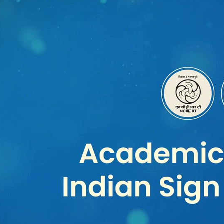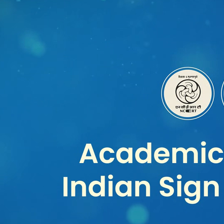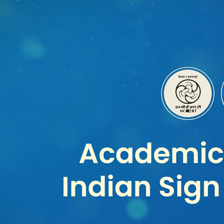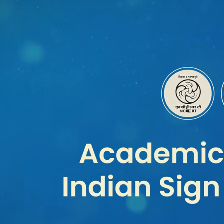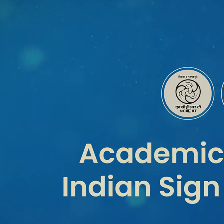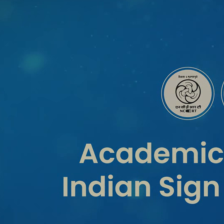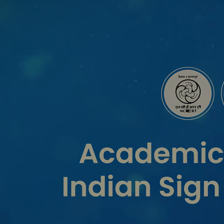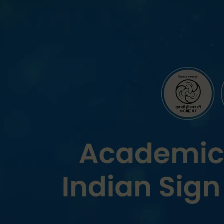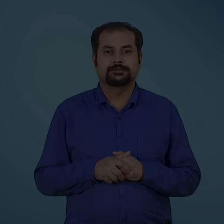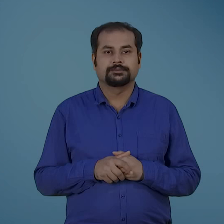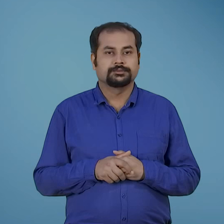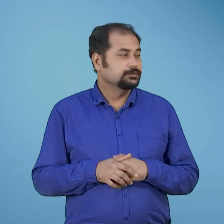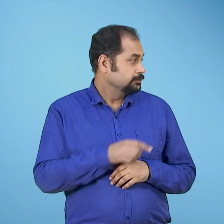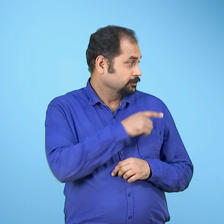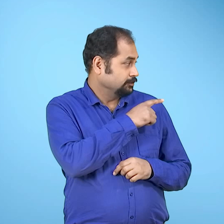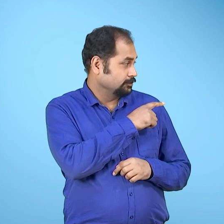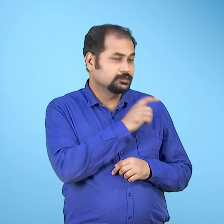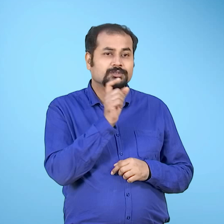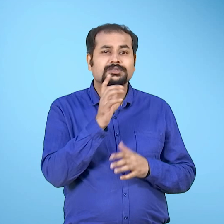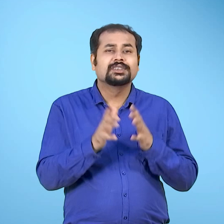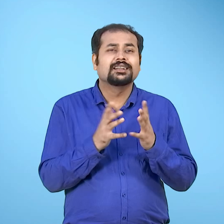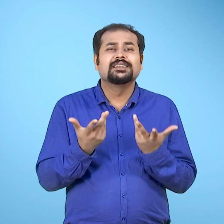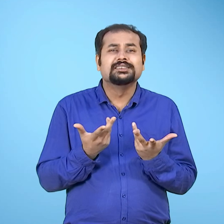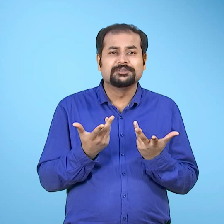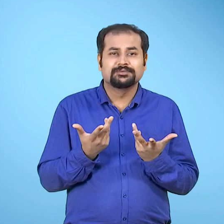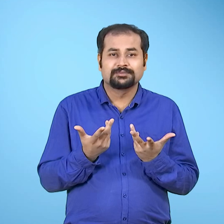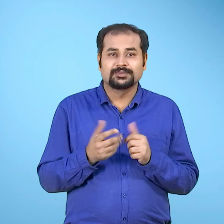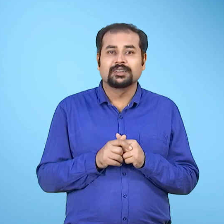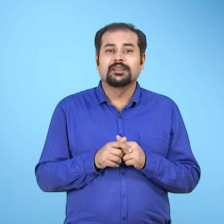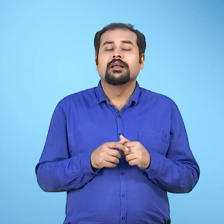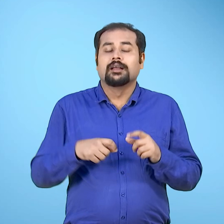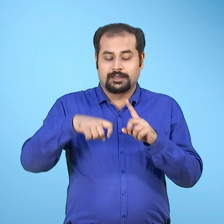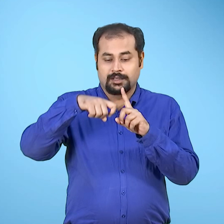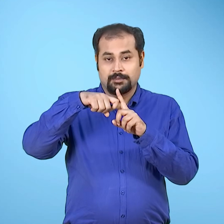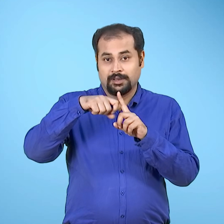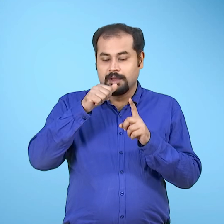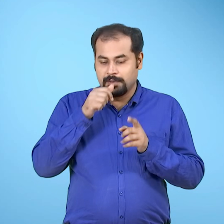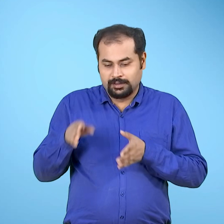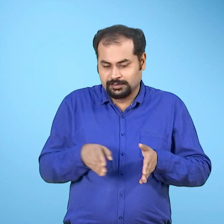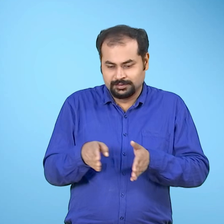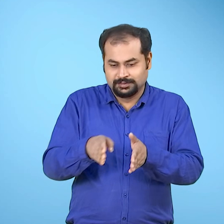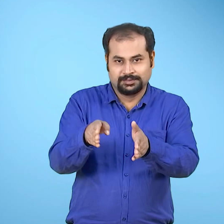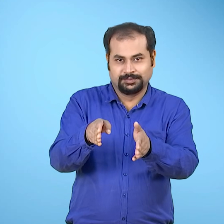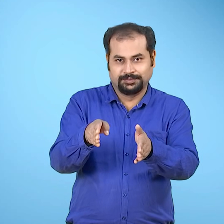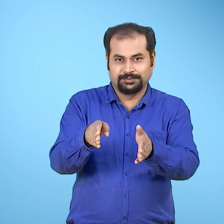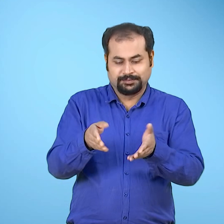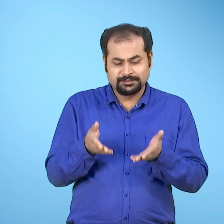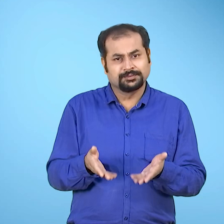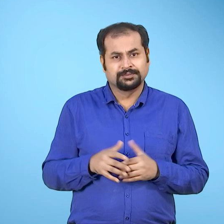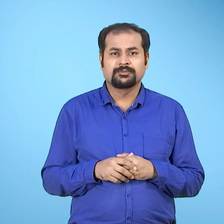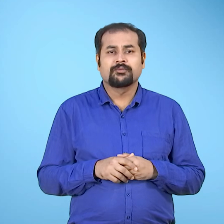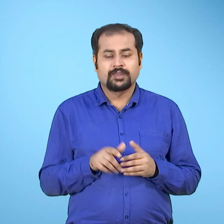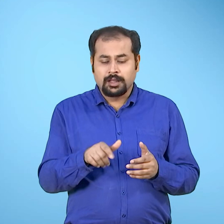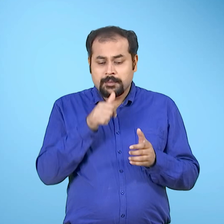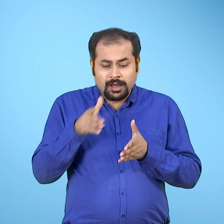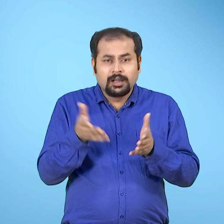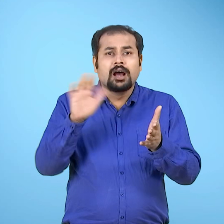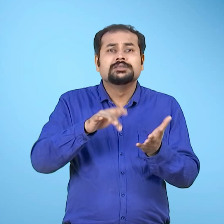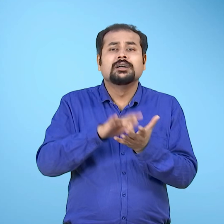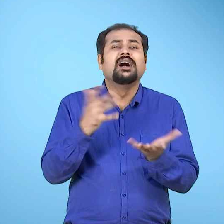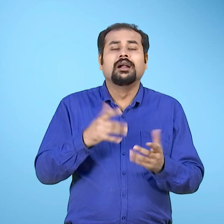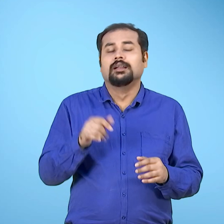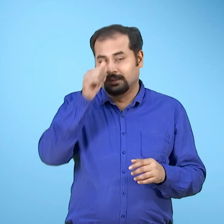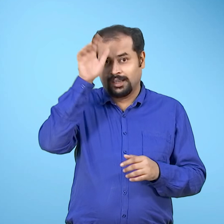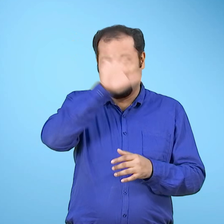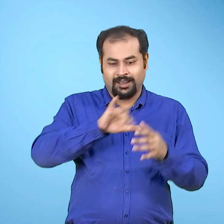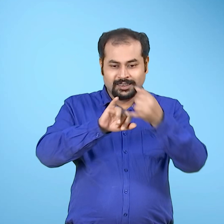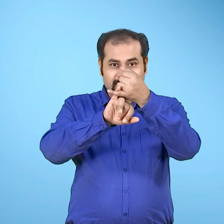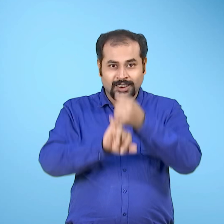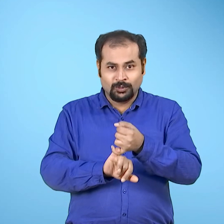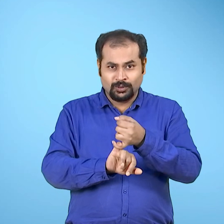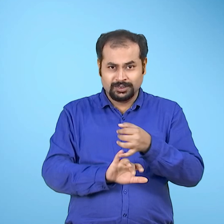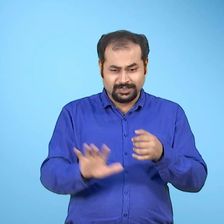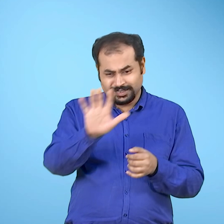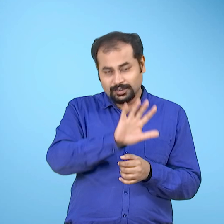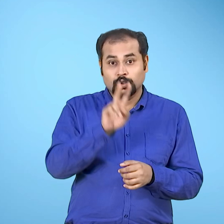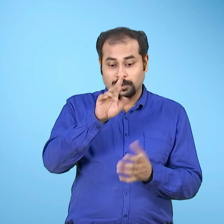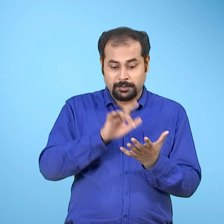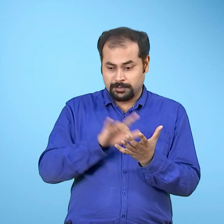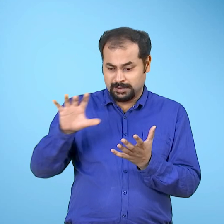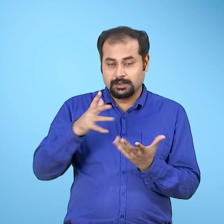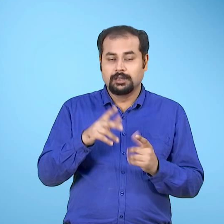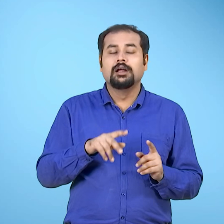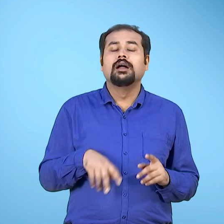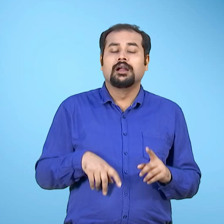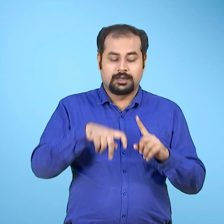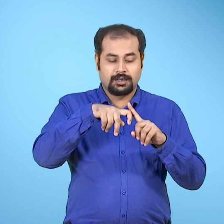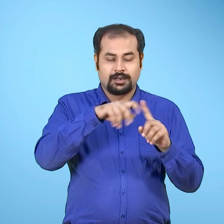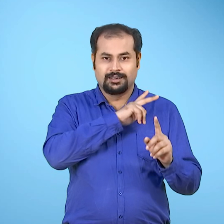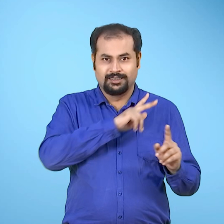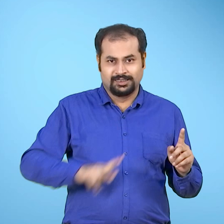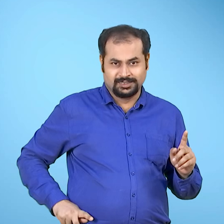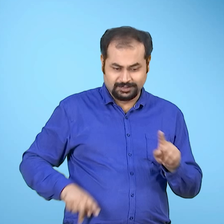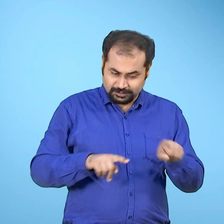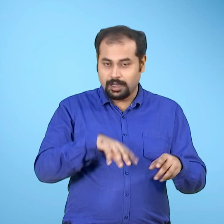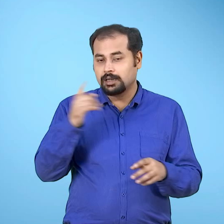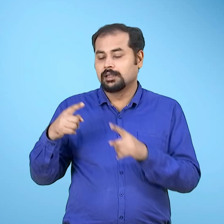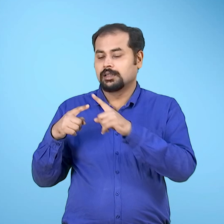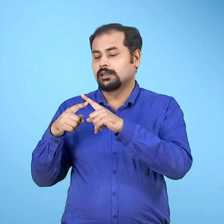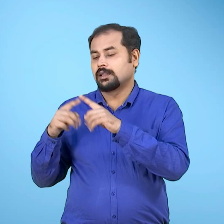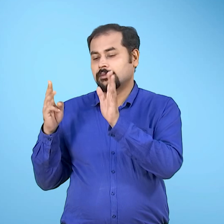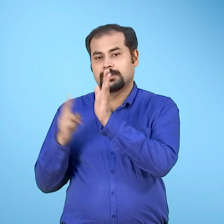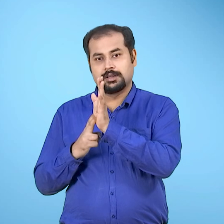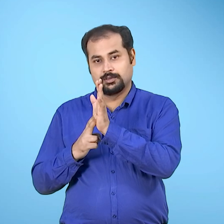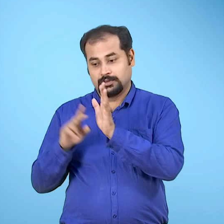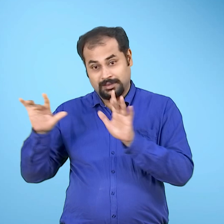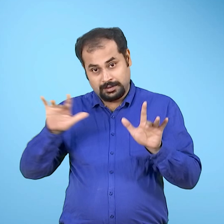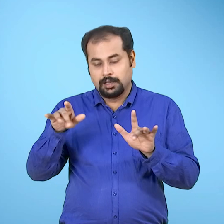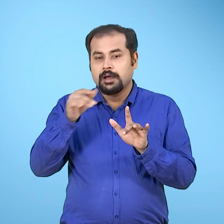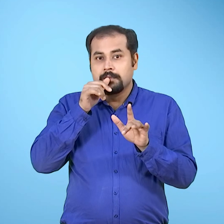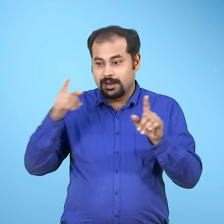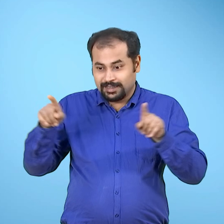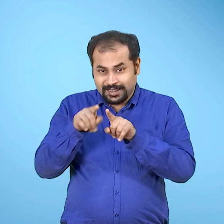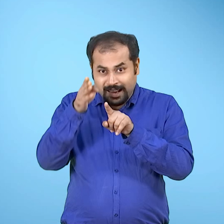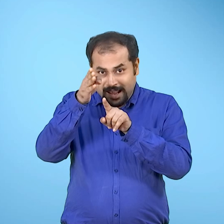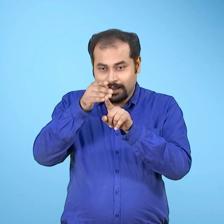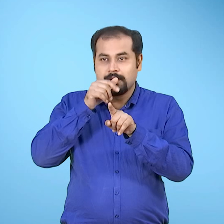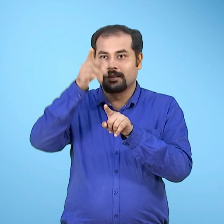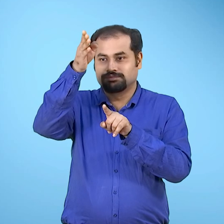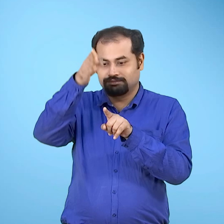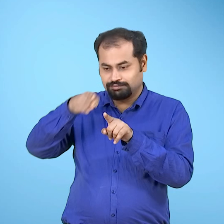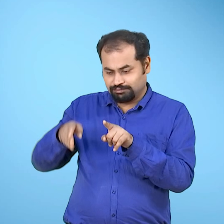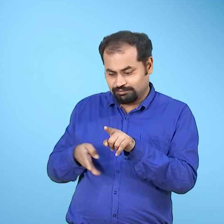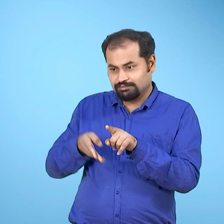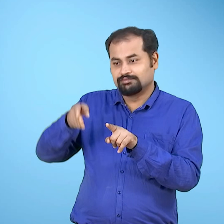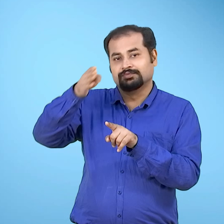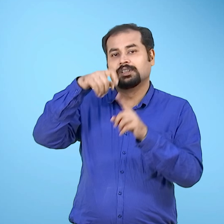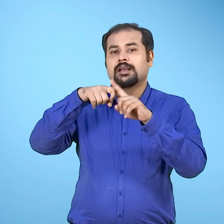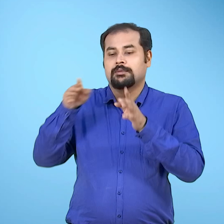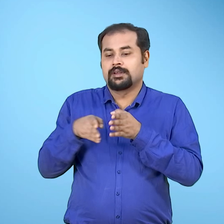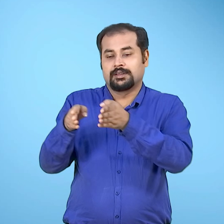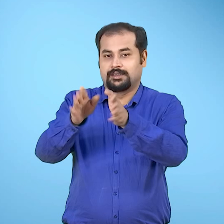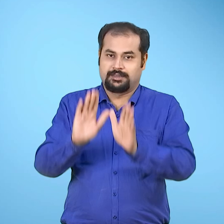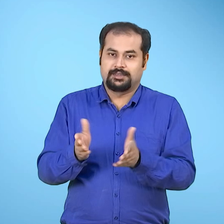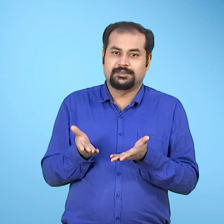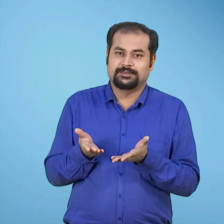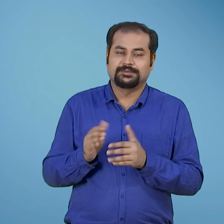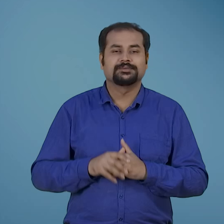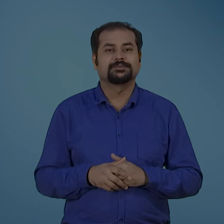Kaveri river This sign is used for Kaveri river. The Kaveri is a river flowing in south India through the states of Karnataka and Tamil Nadu.